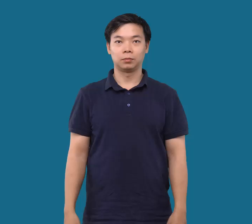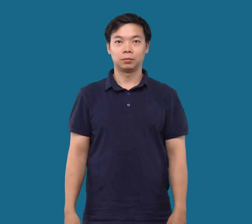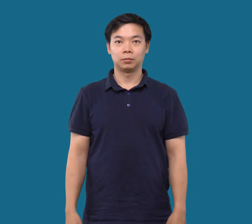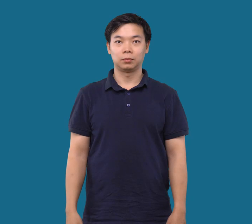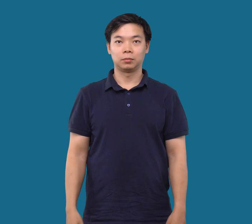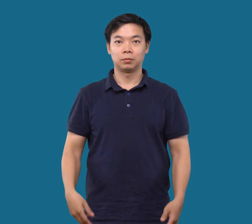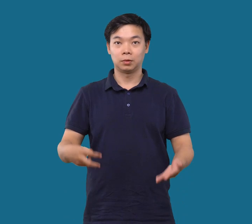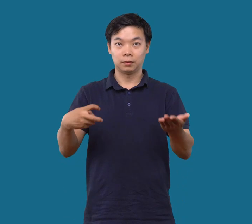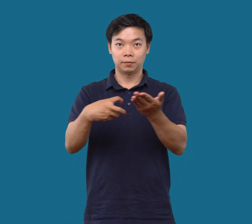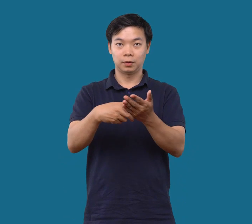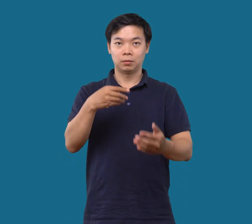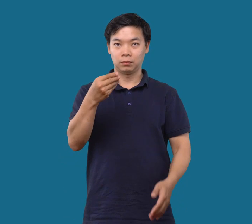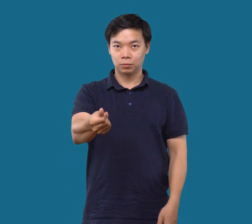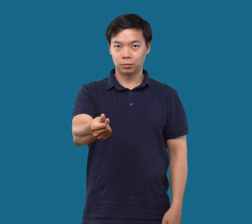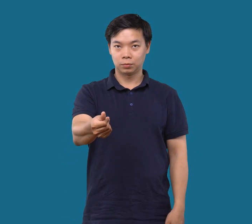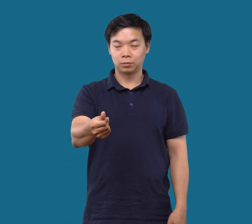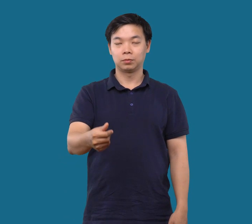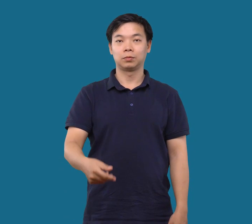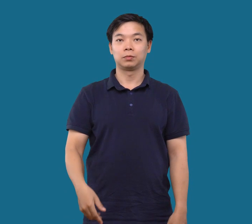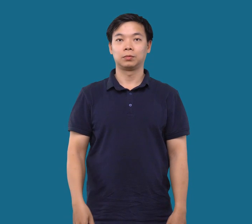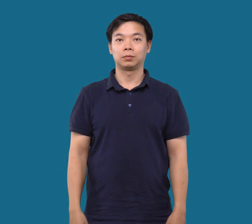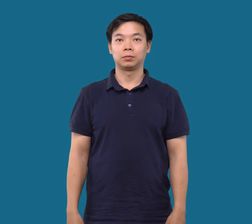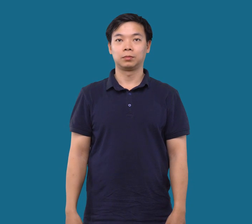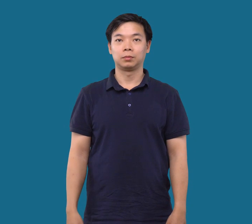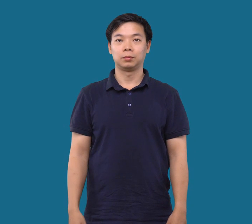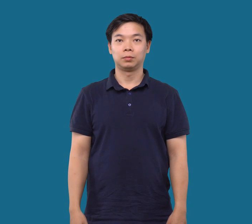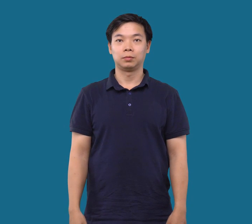mua vé